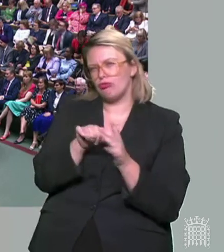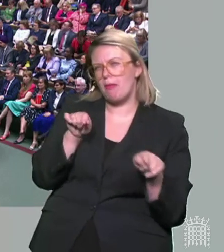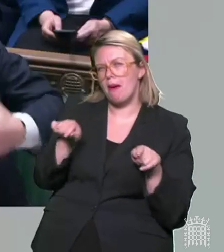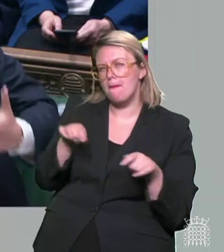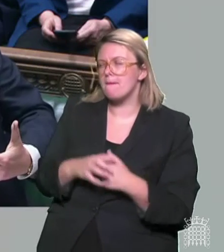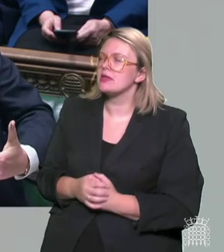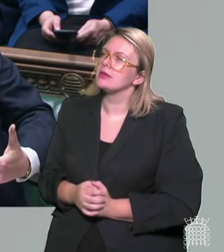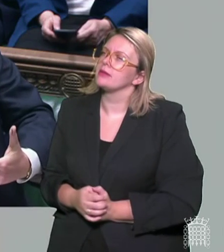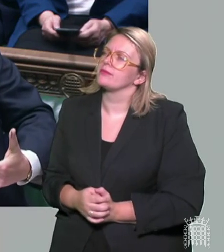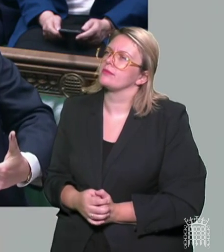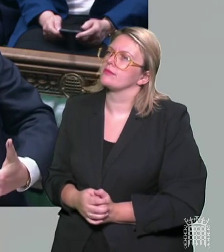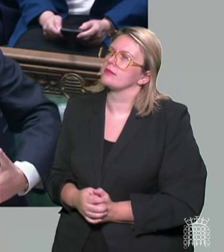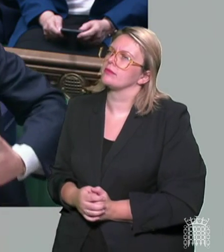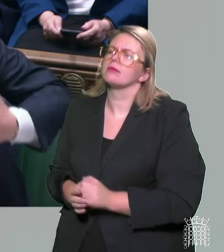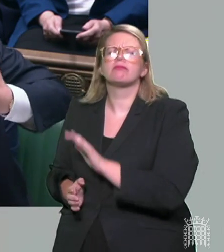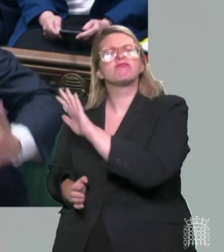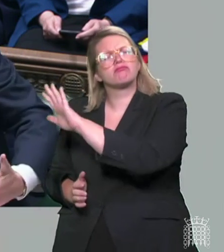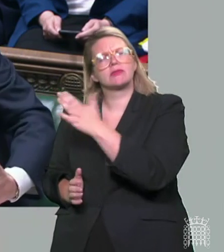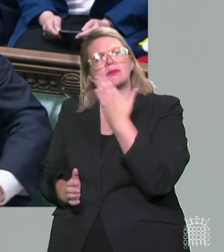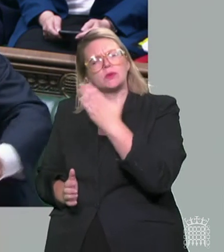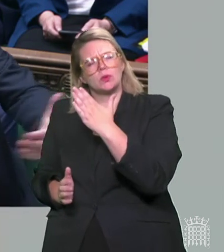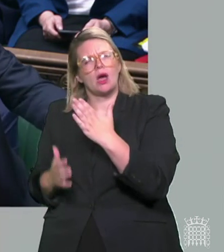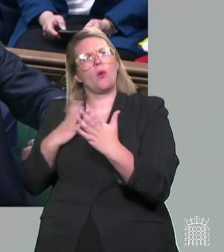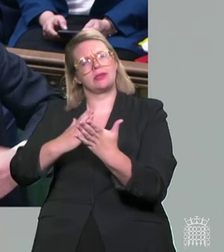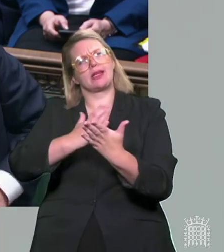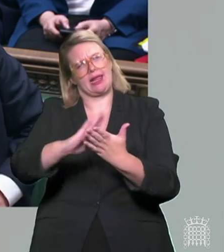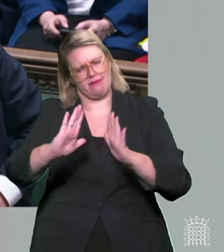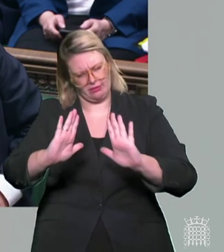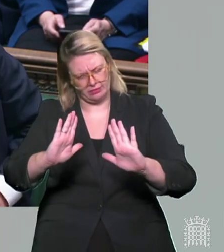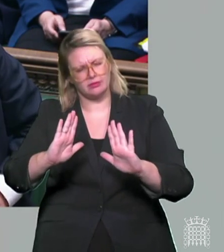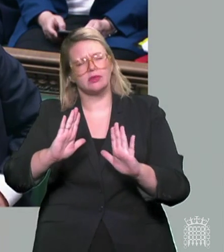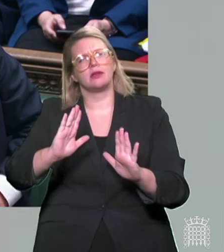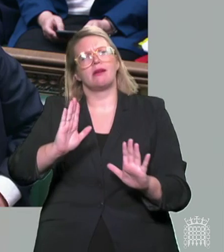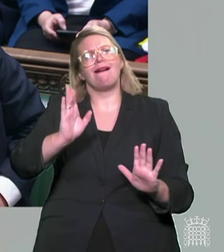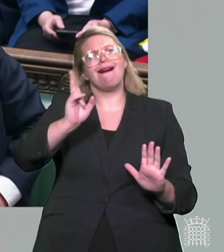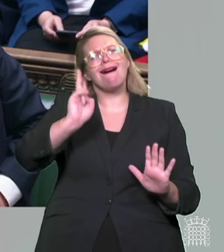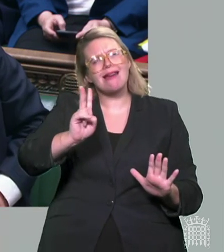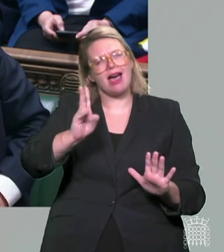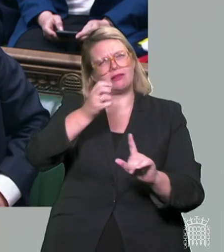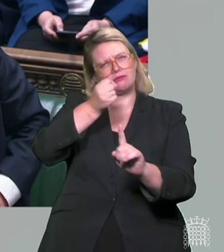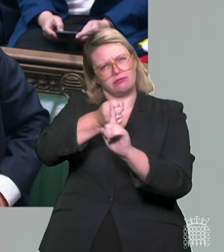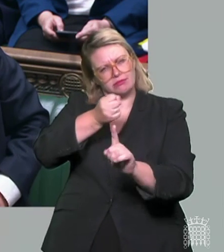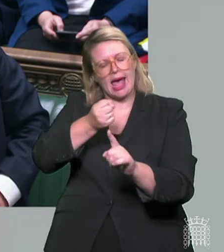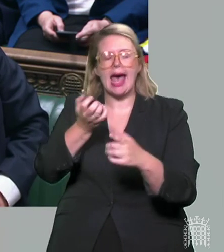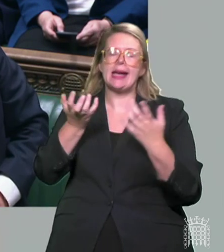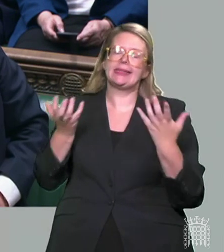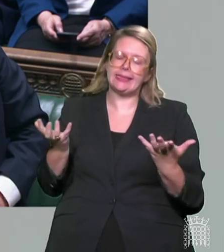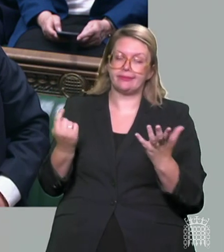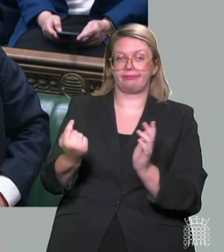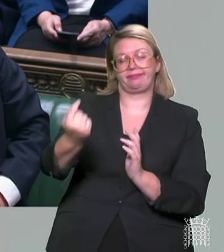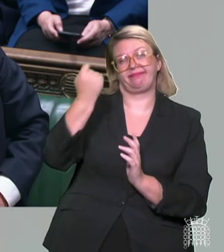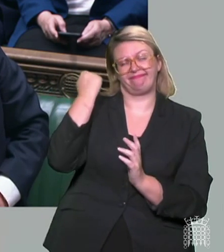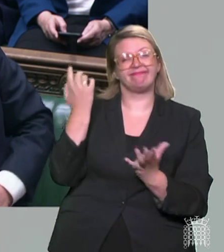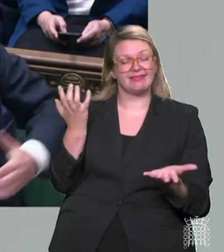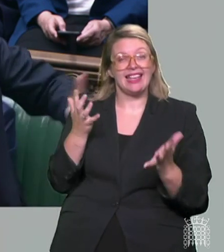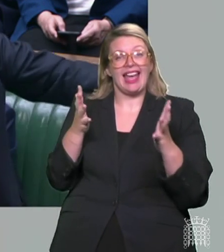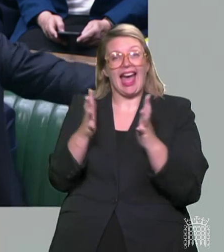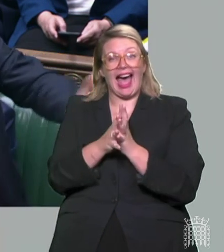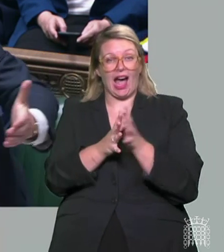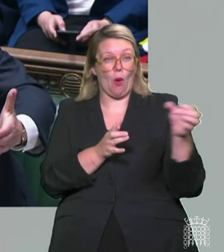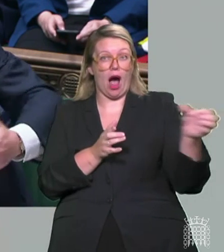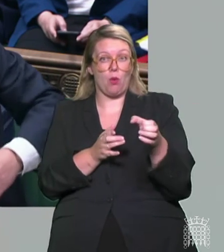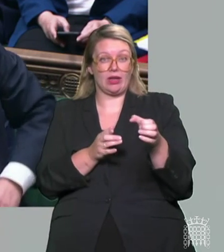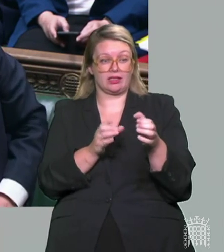I want to be clear. What I want to say, and I say it again, is that I regret the way the appointment happened.